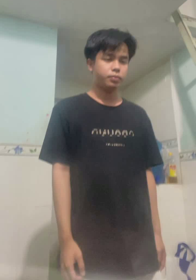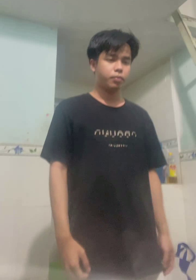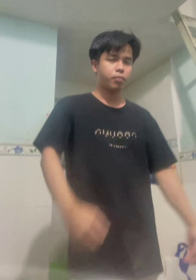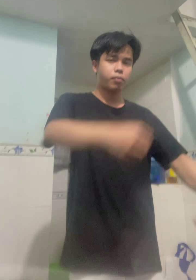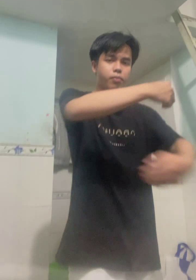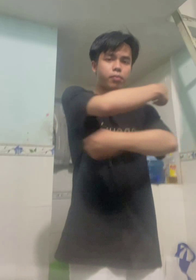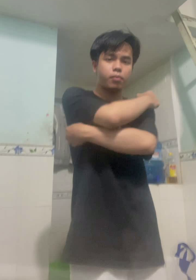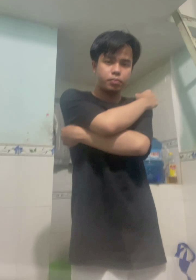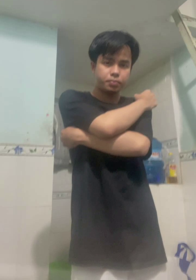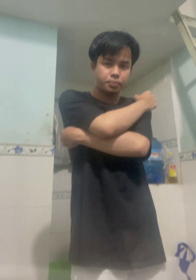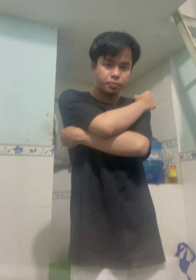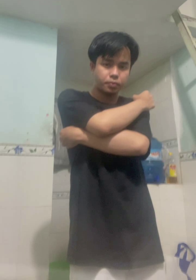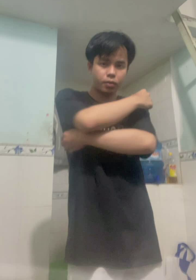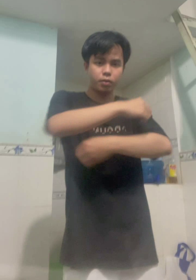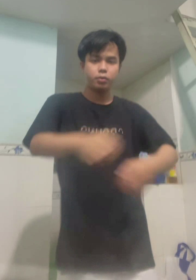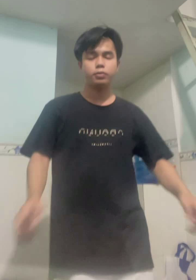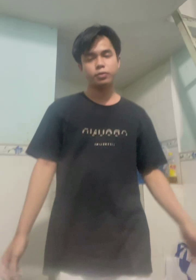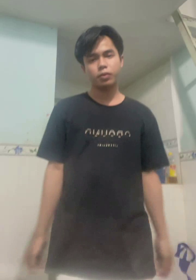om